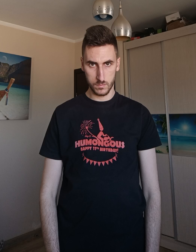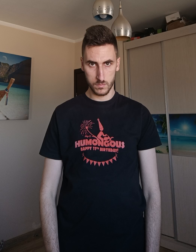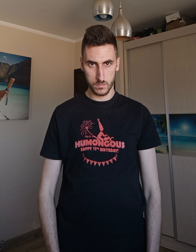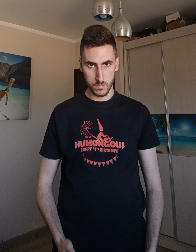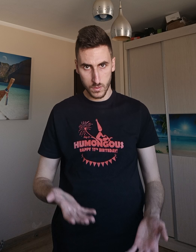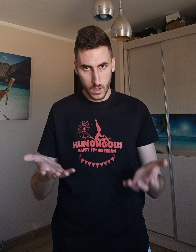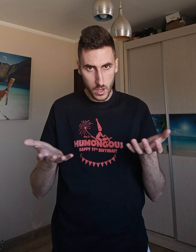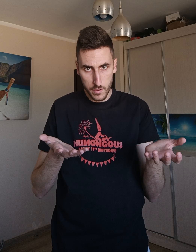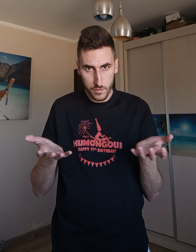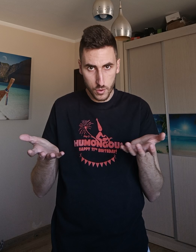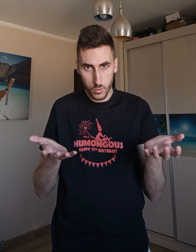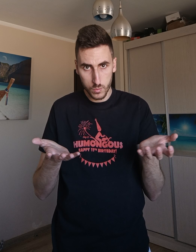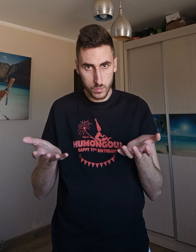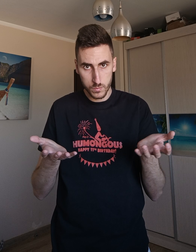איפה